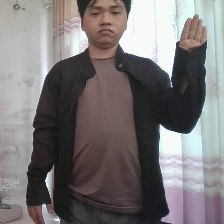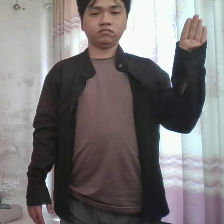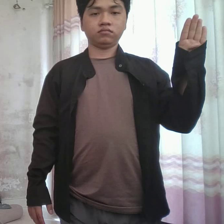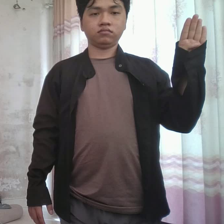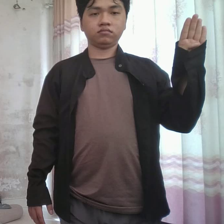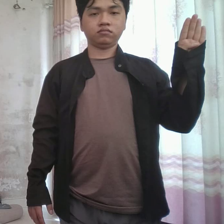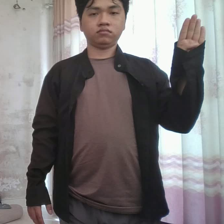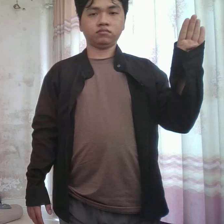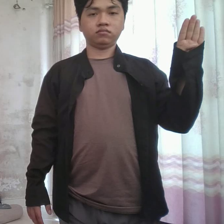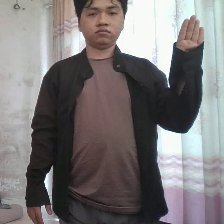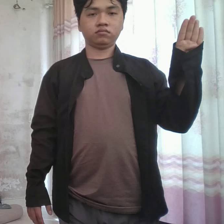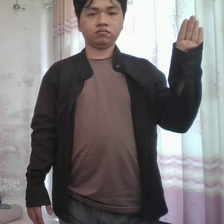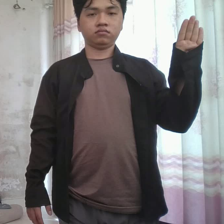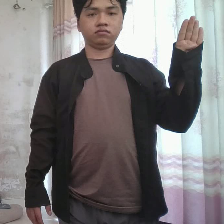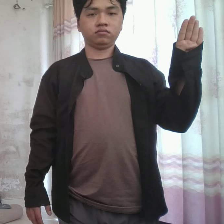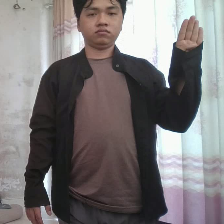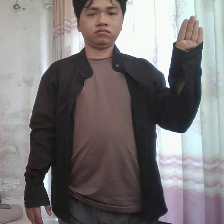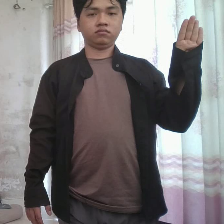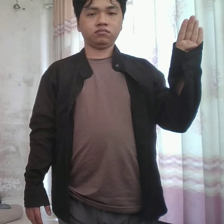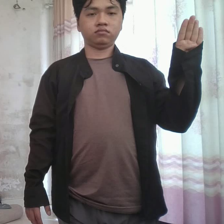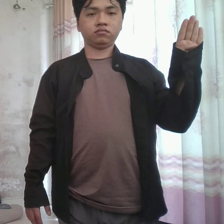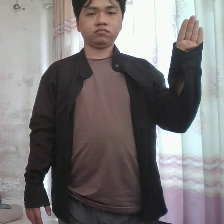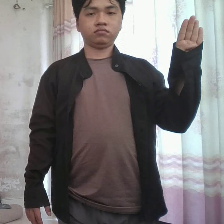b